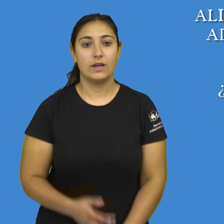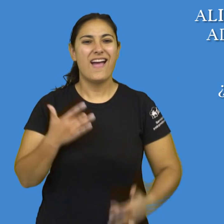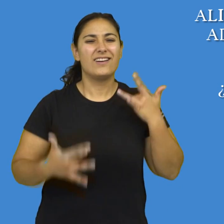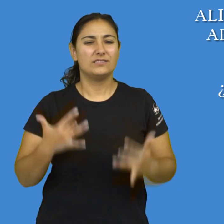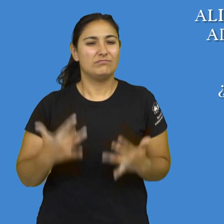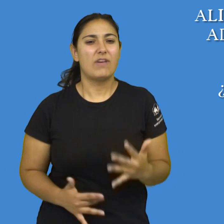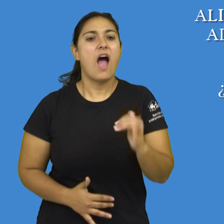síntoma